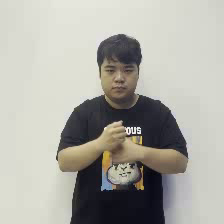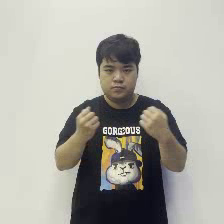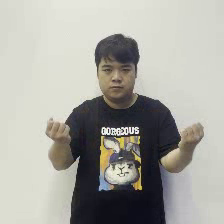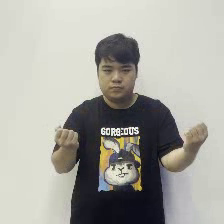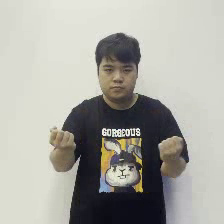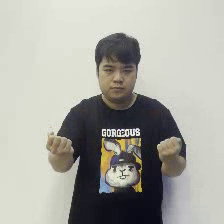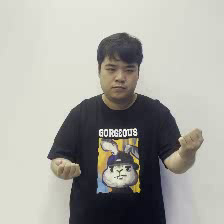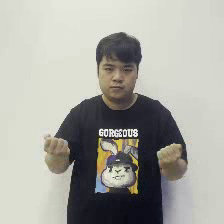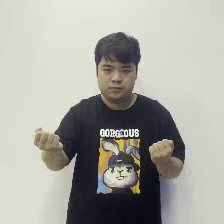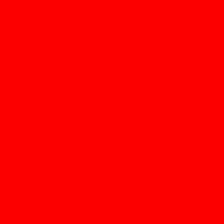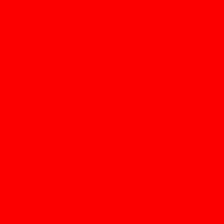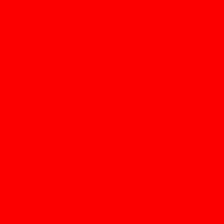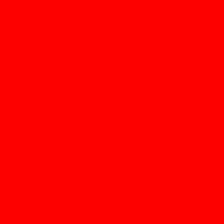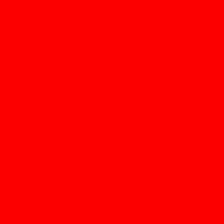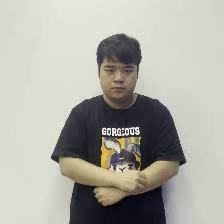Ô tô